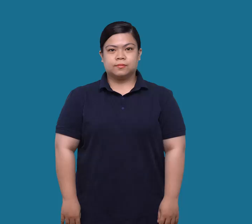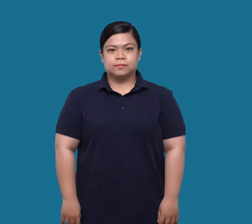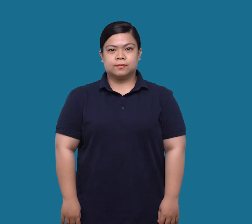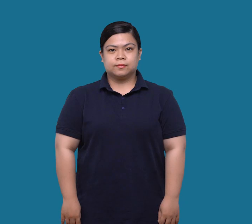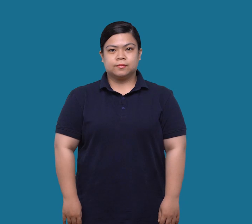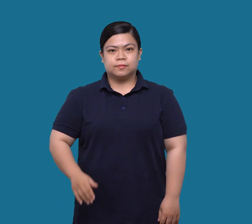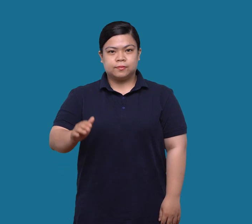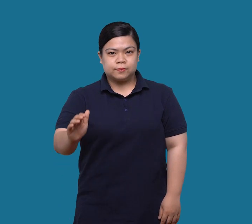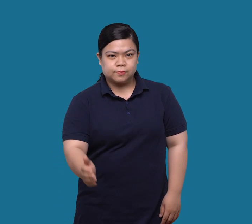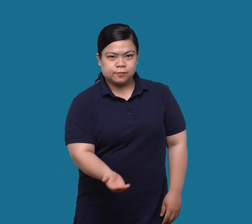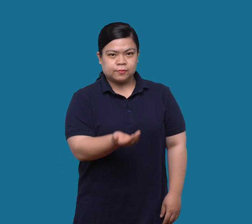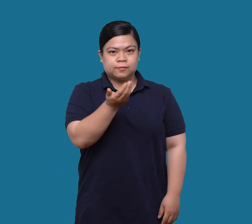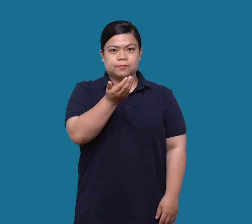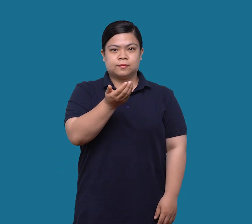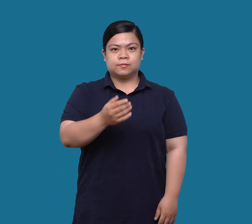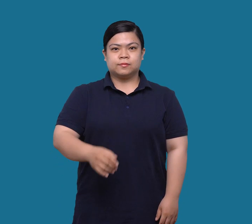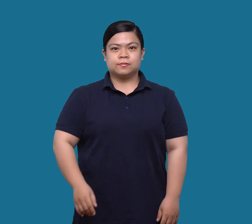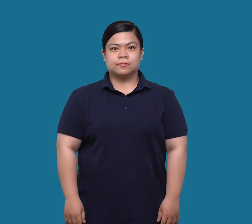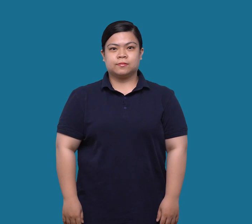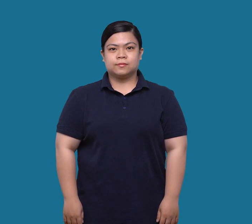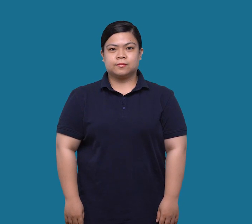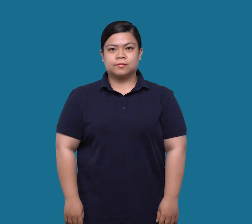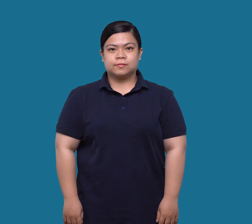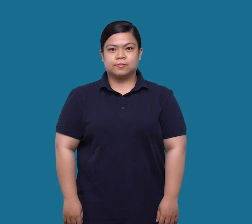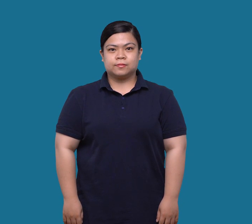cái vợt cá